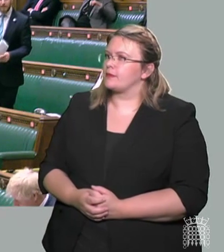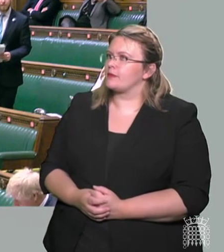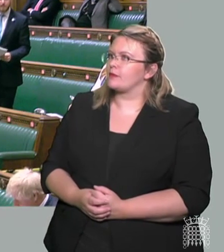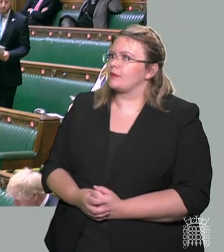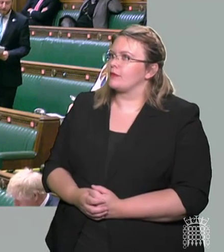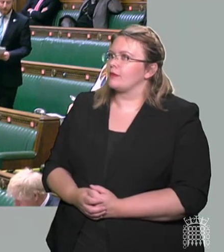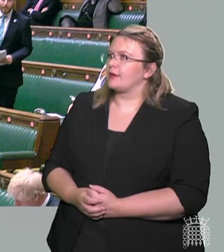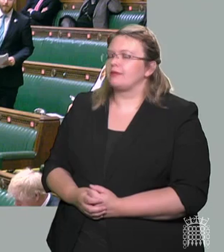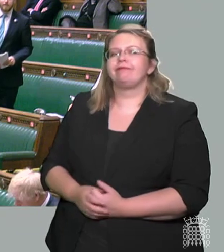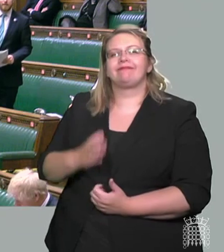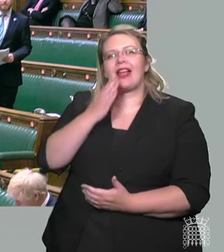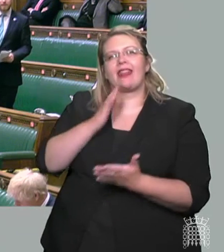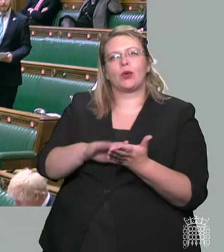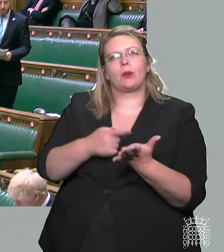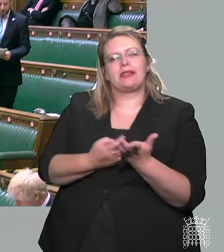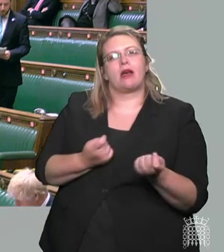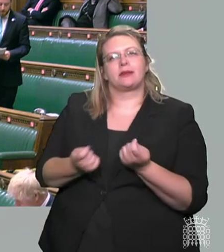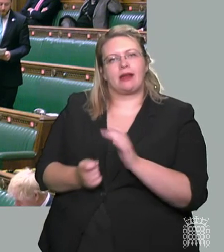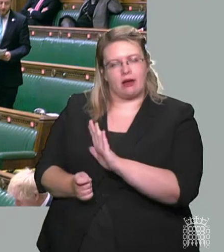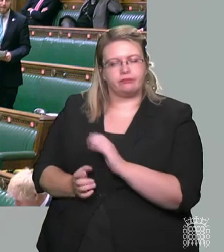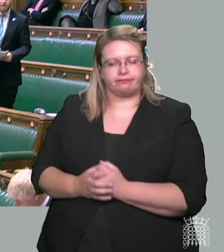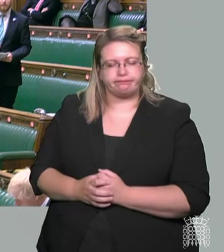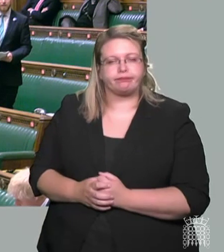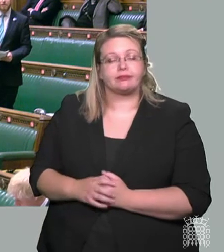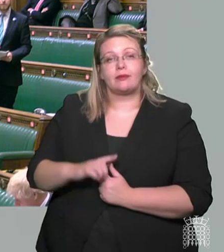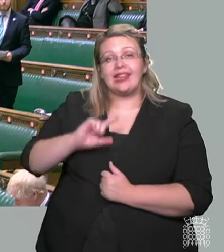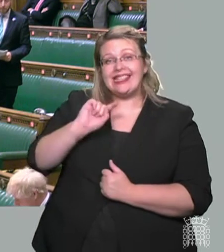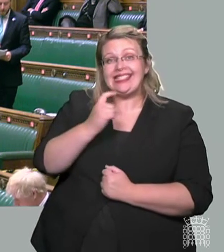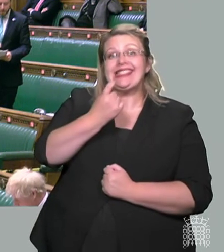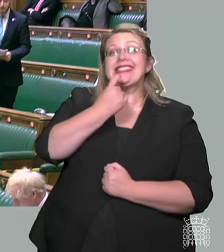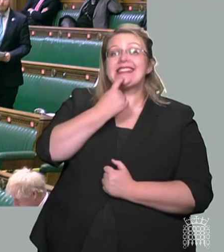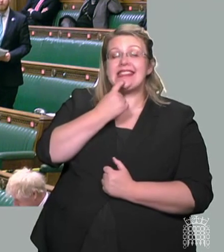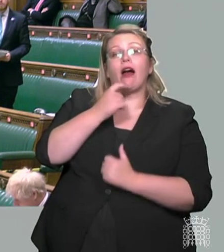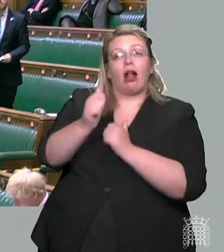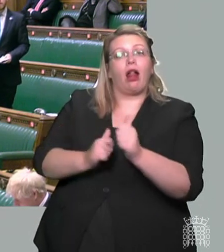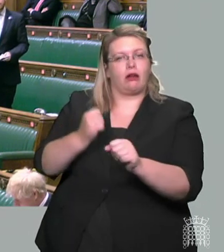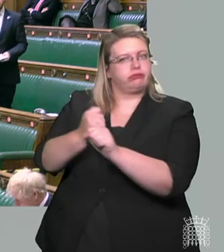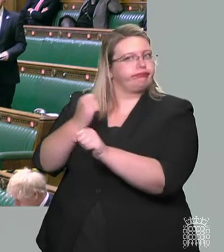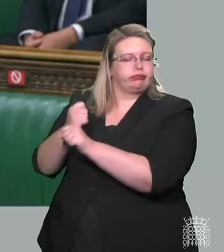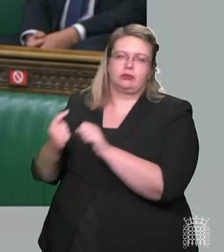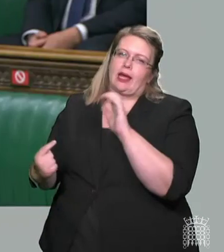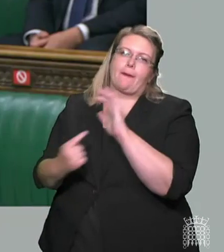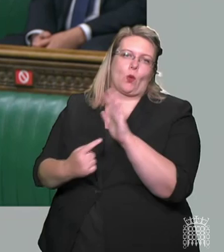The steel industry is an asset of national strategic importance.